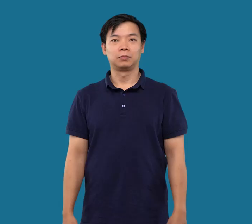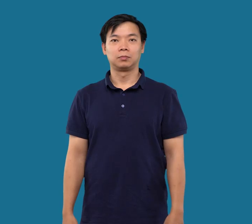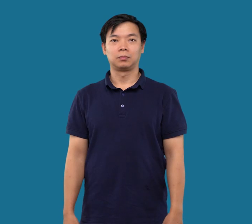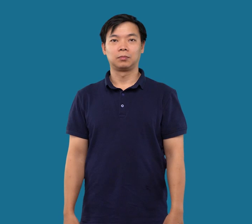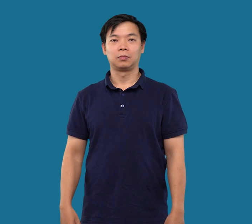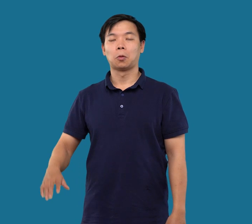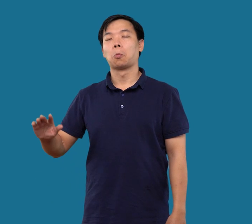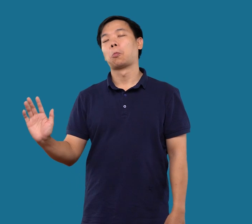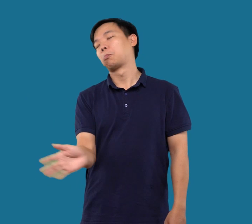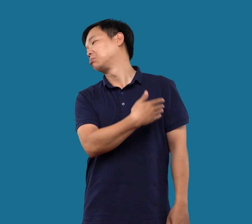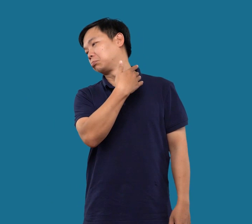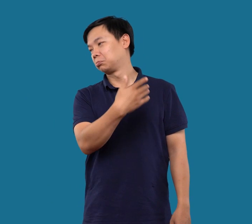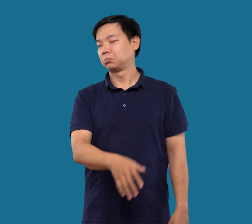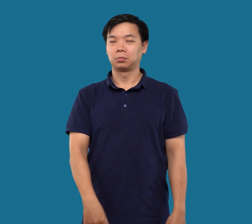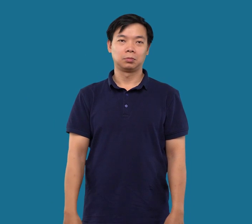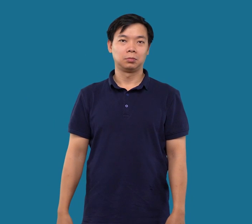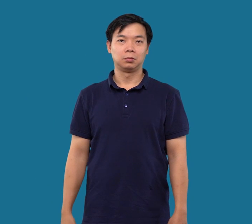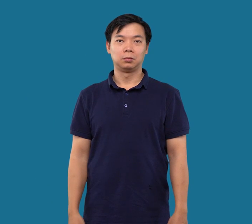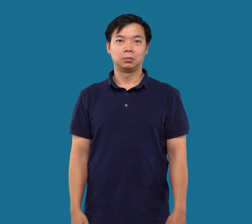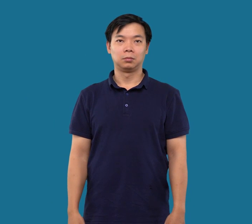coi thường